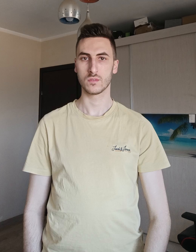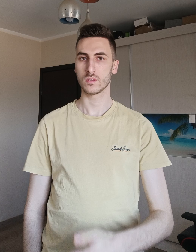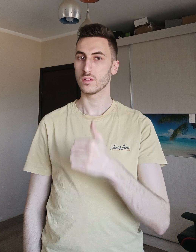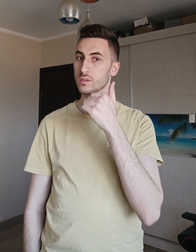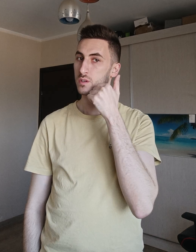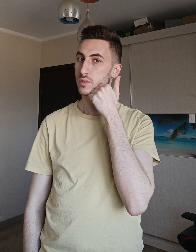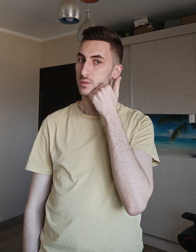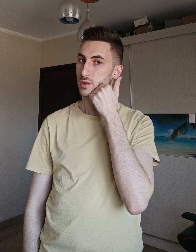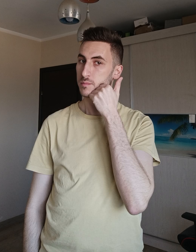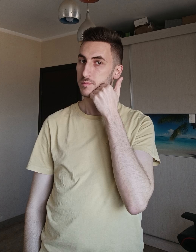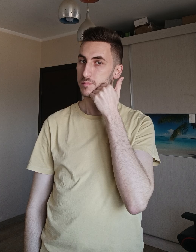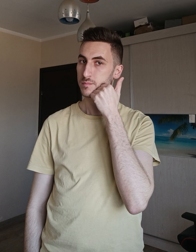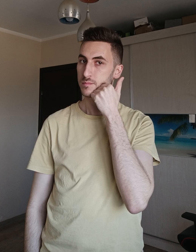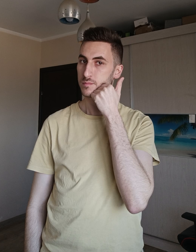שירותים